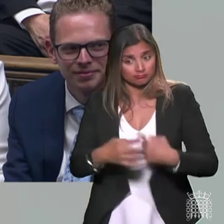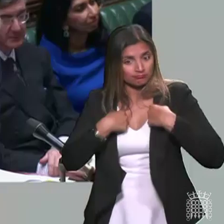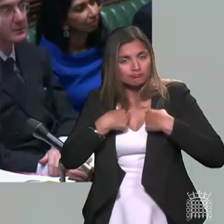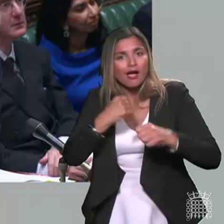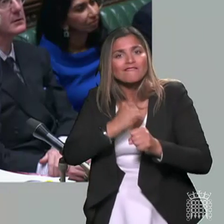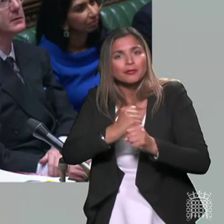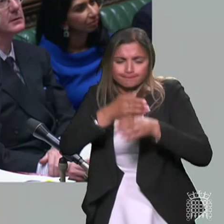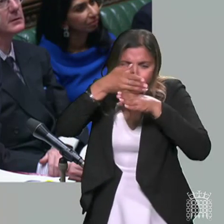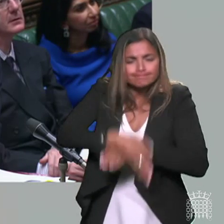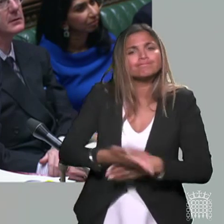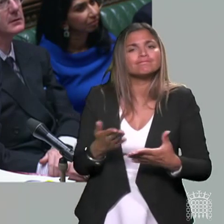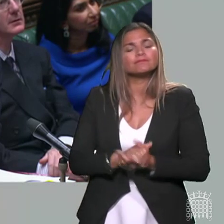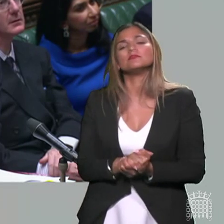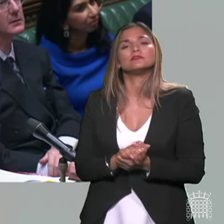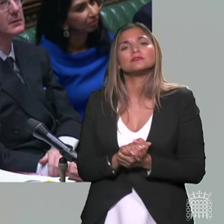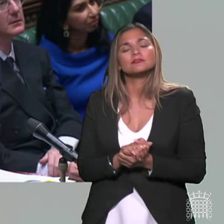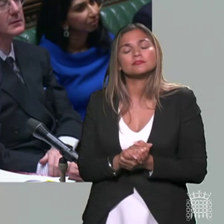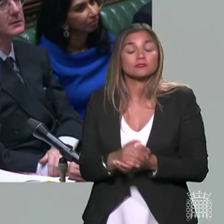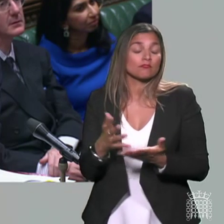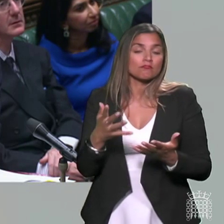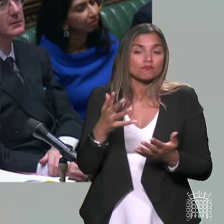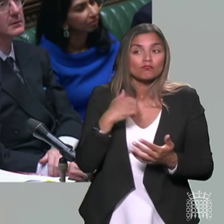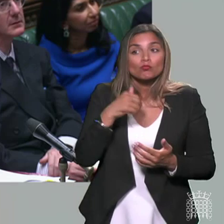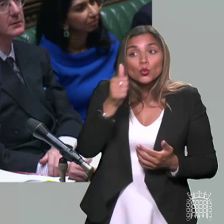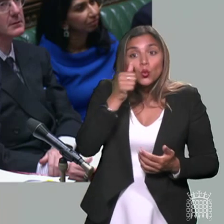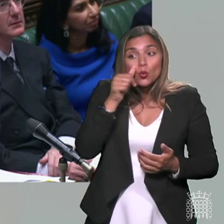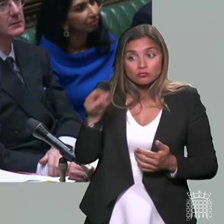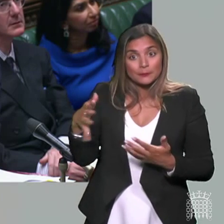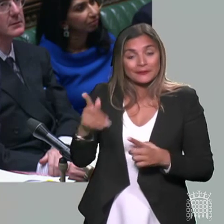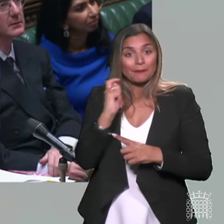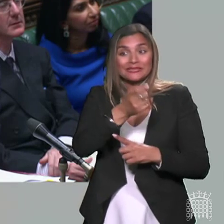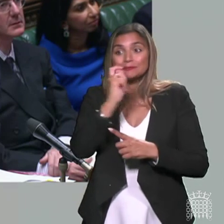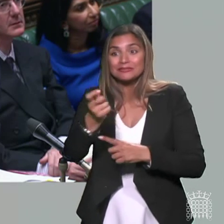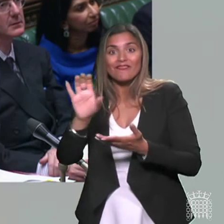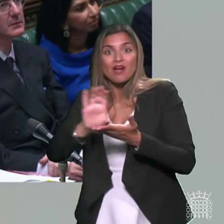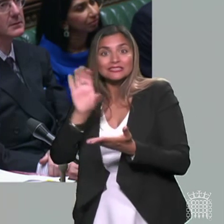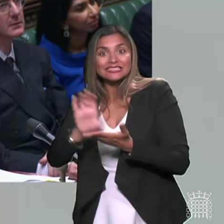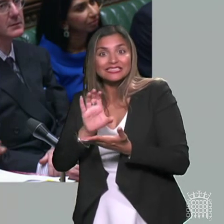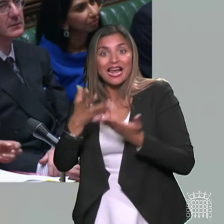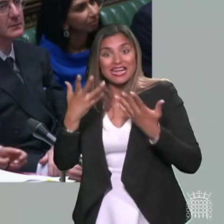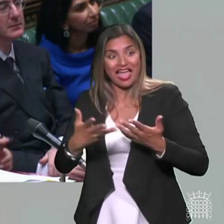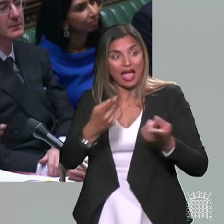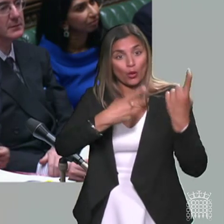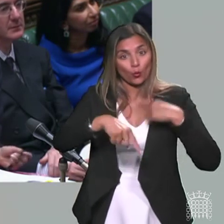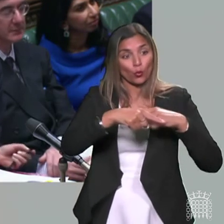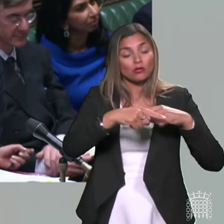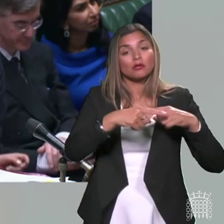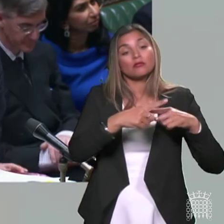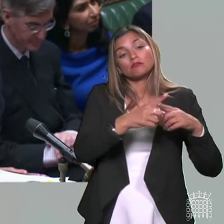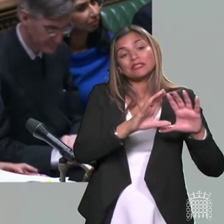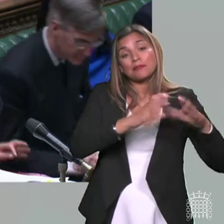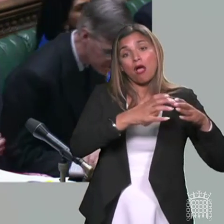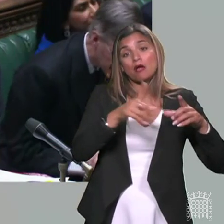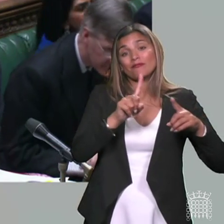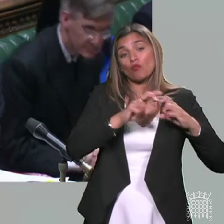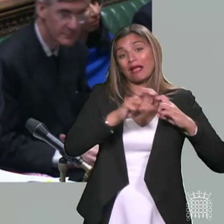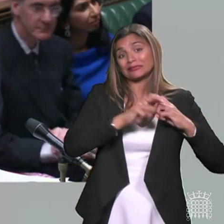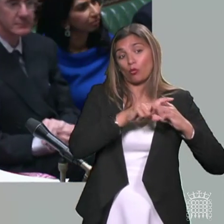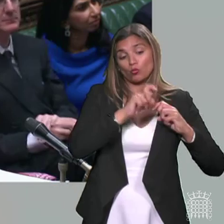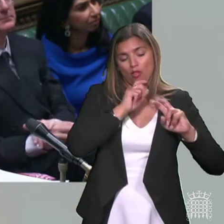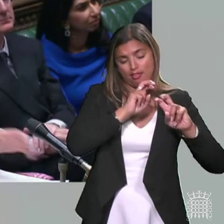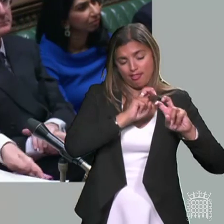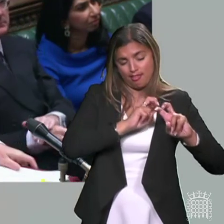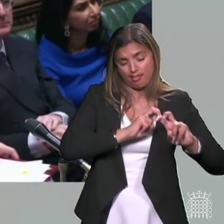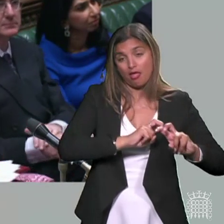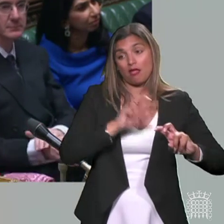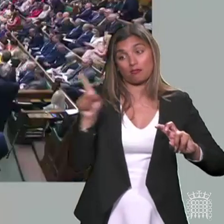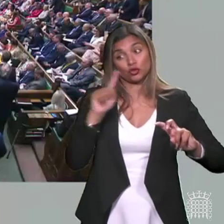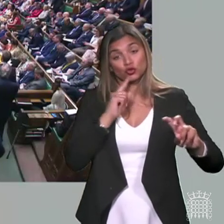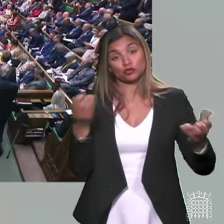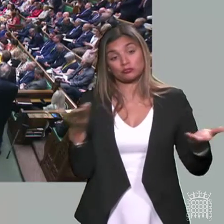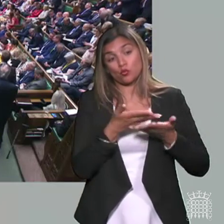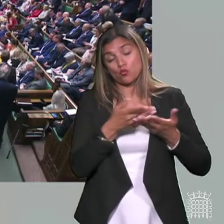I know that the bids that my honourable Friend has just mentioned are now being actively studied by those at the Department for Transport, and she should feed in more to them.